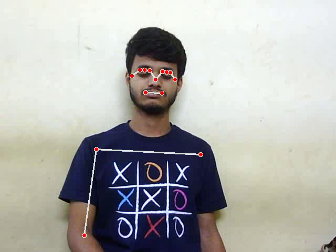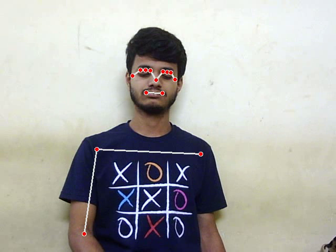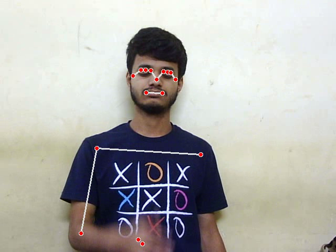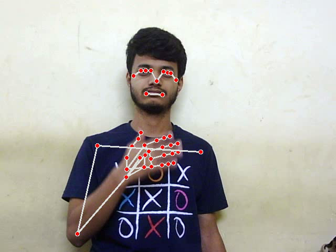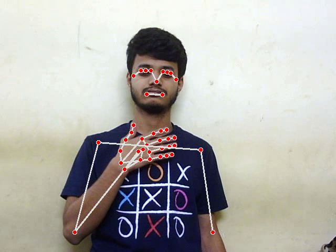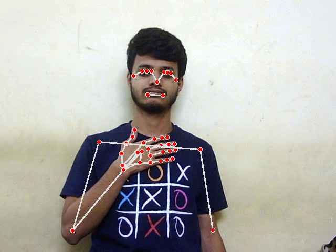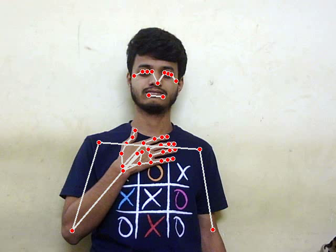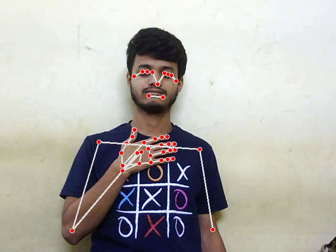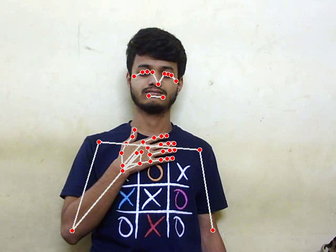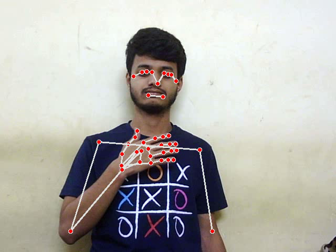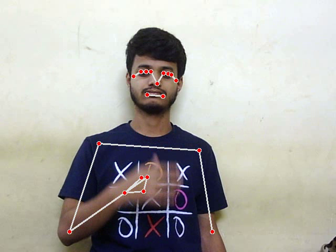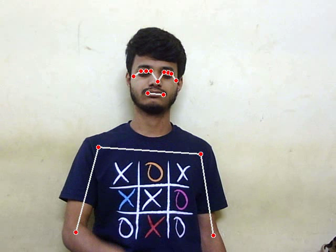my